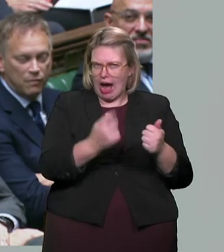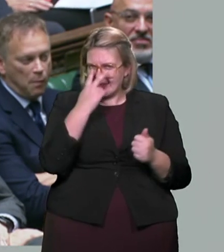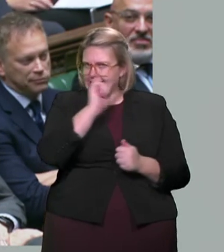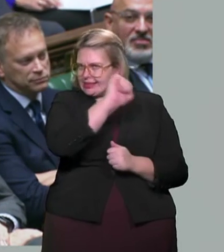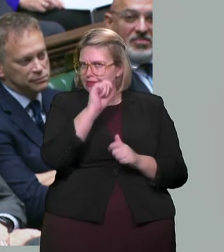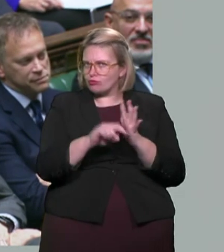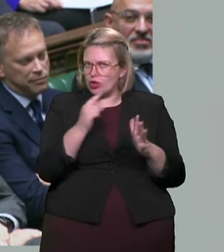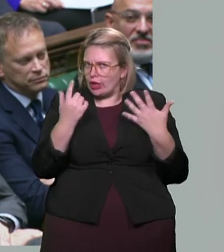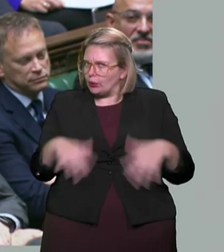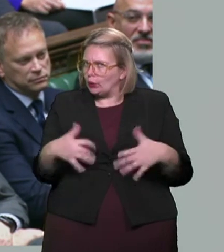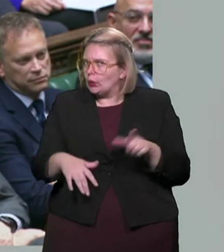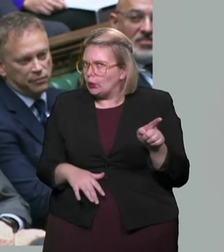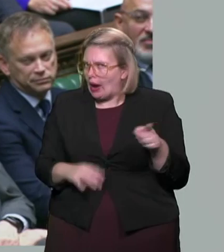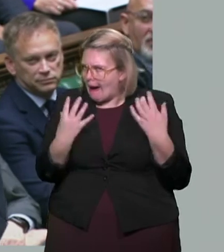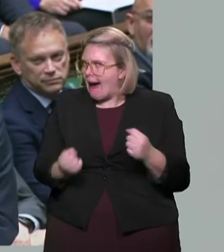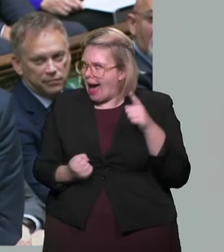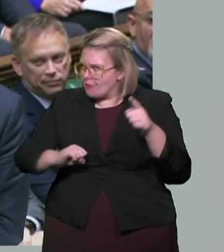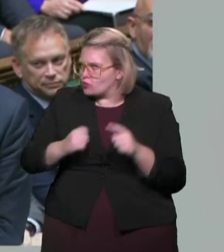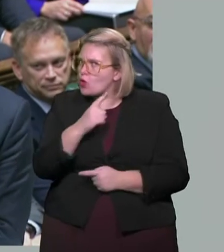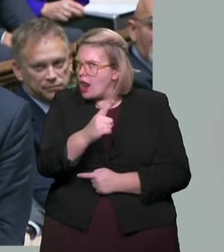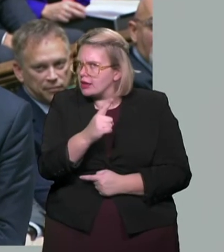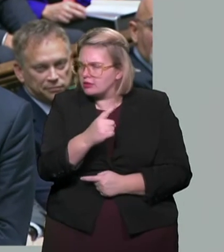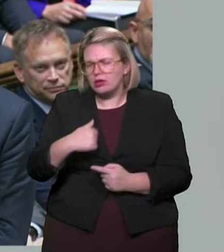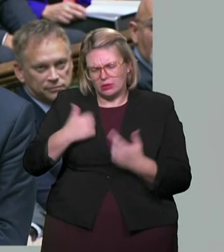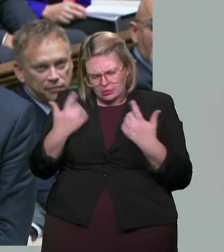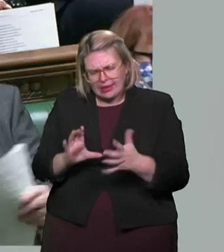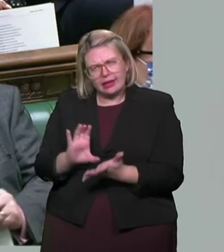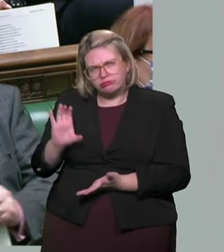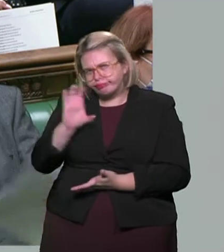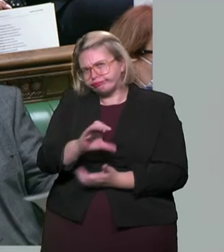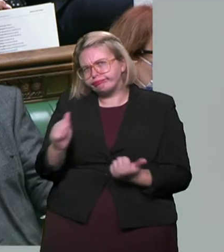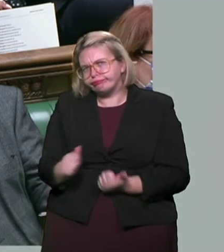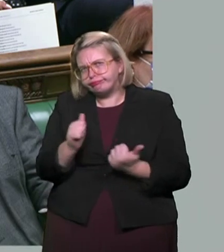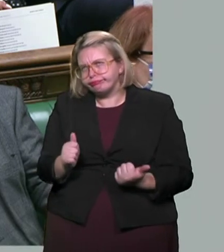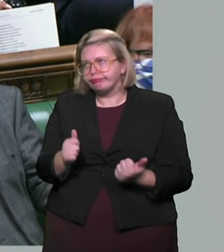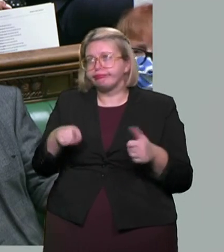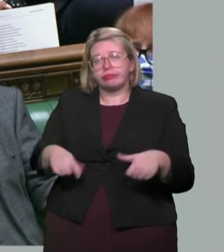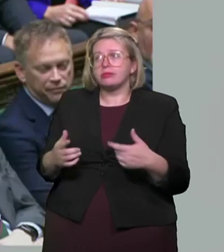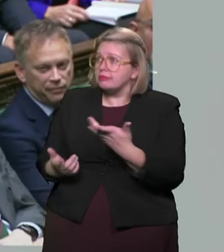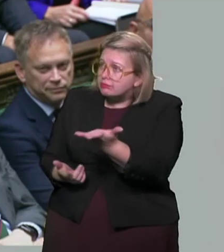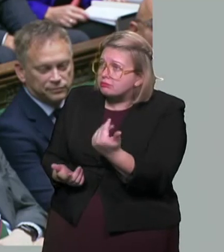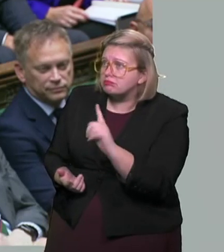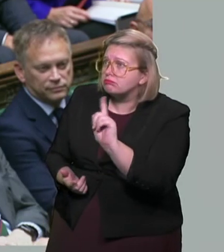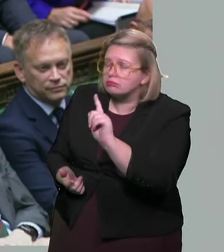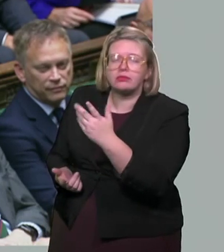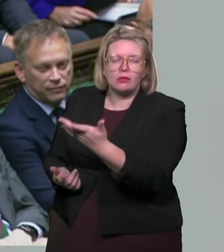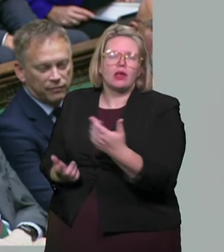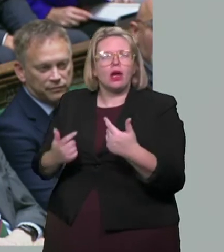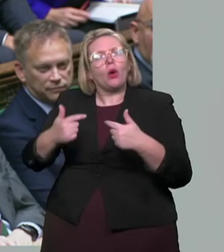I think the House will acknowledge that we are putting huge sums into clean, green energy generation.